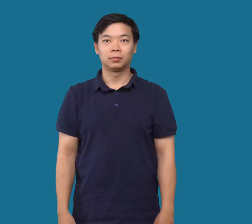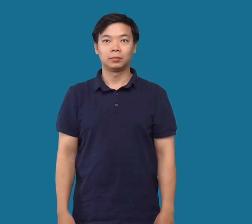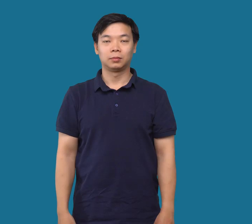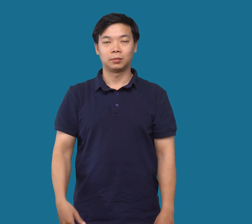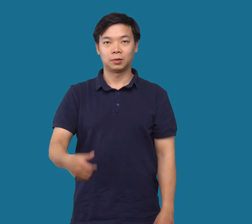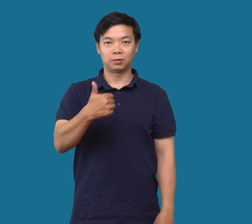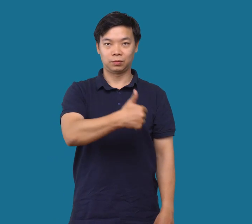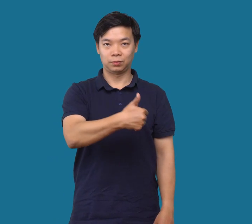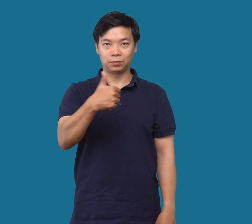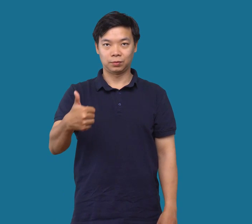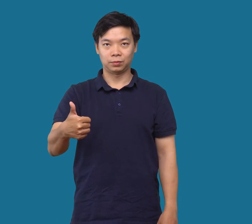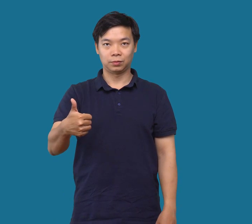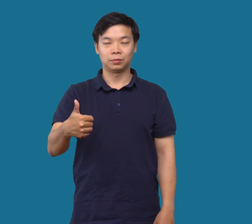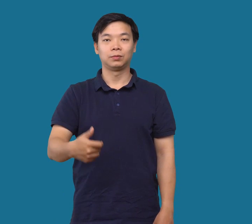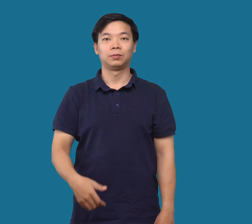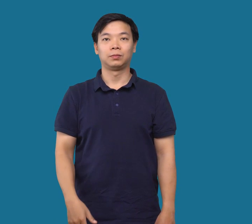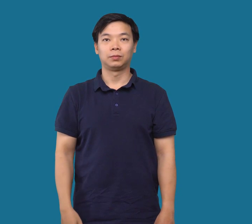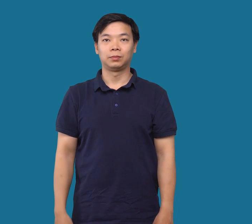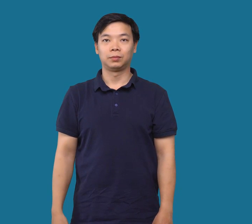con người